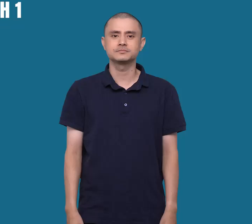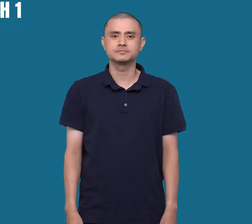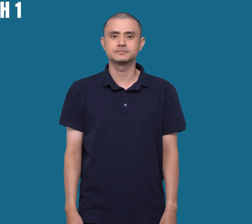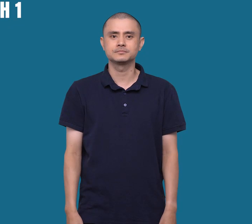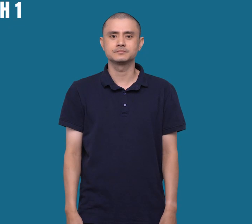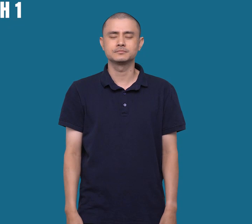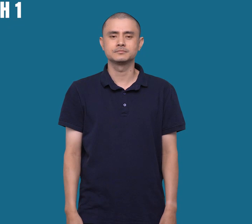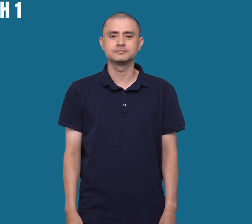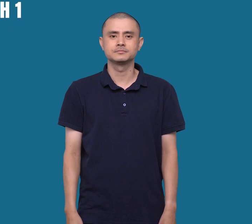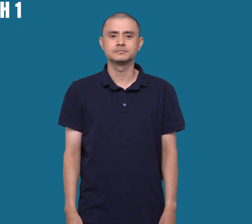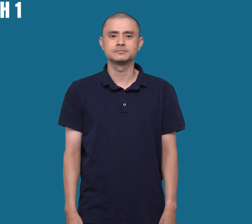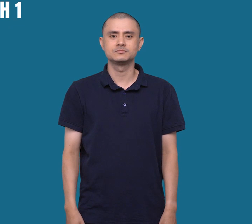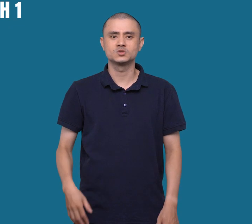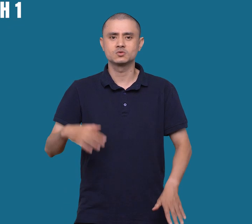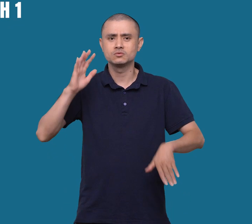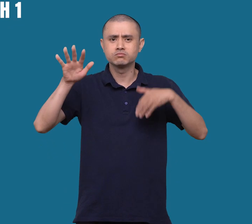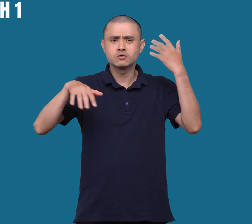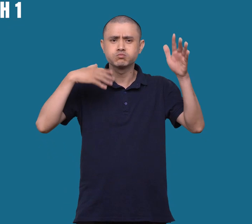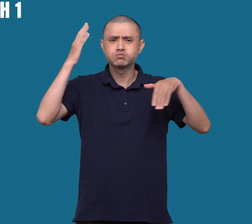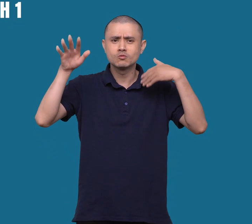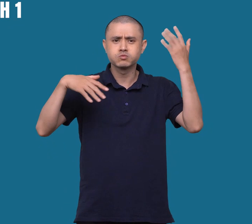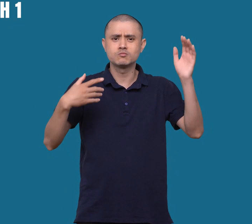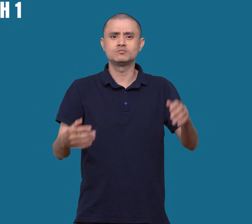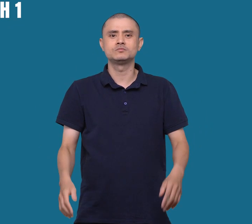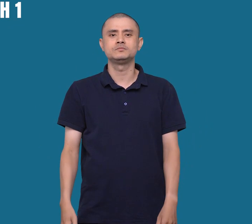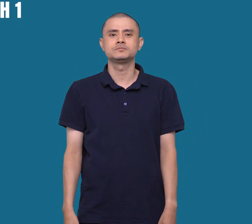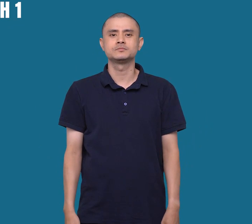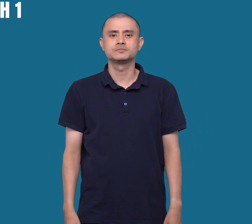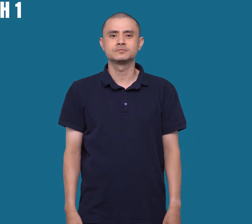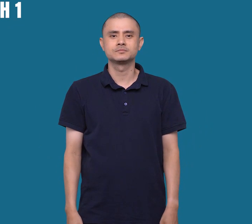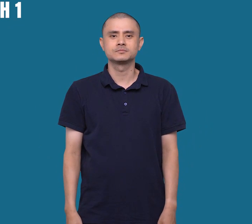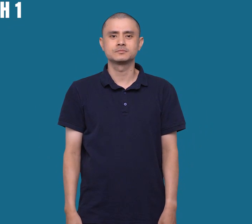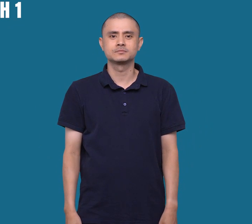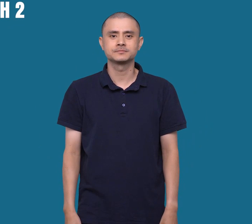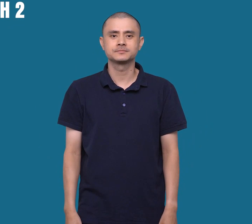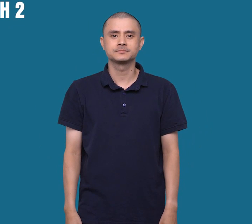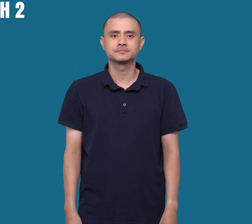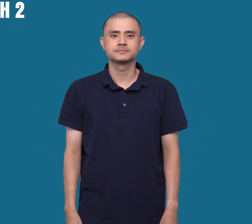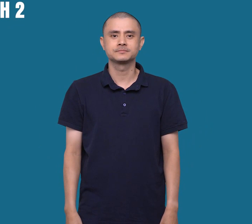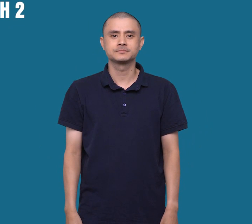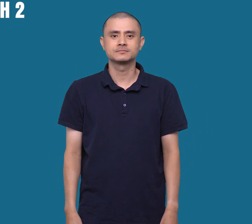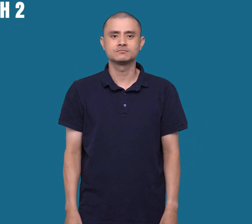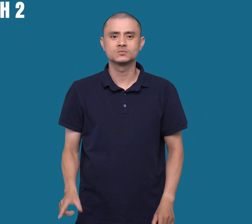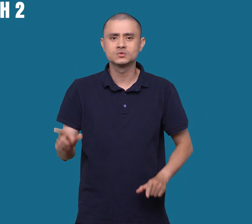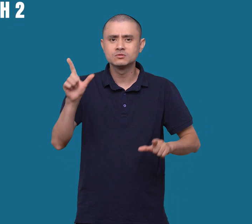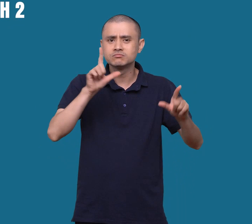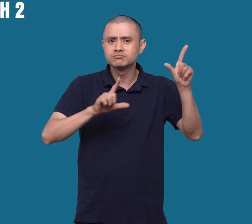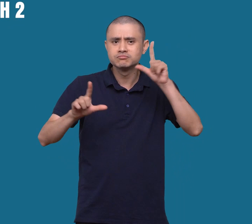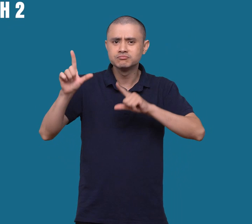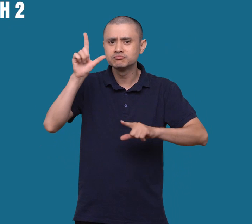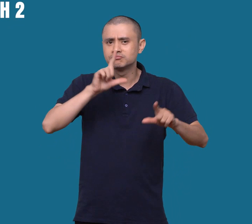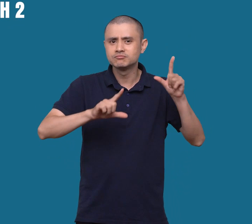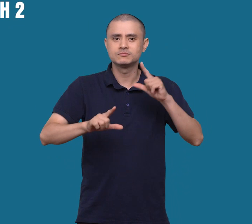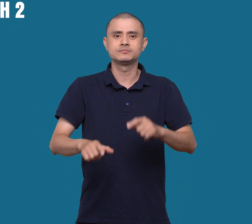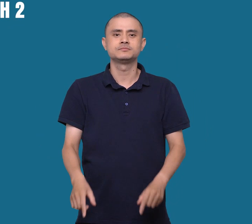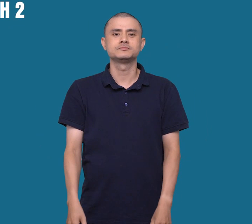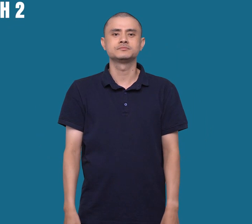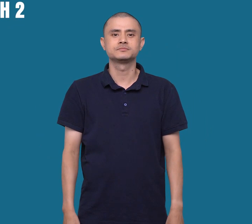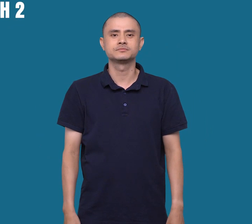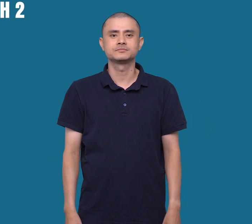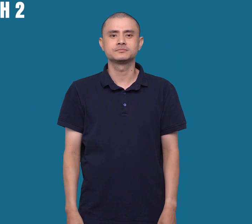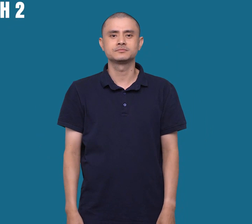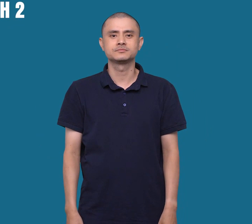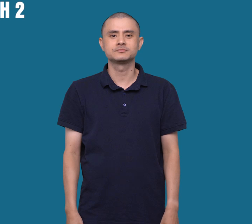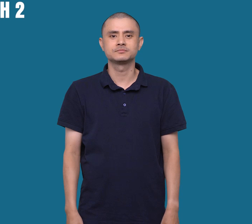lung tung